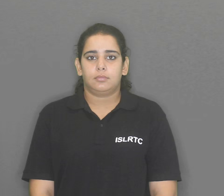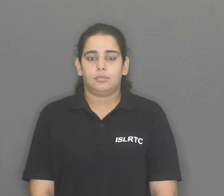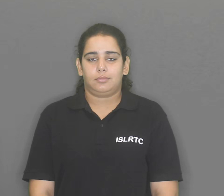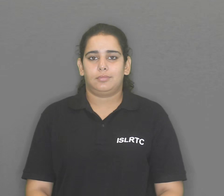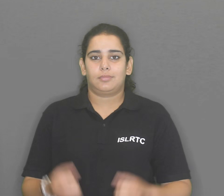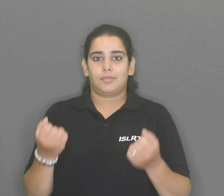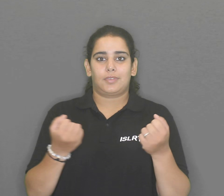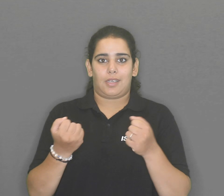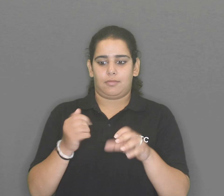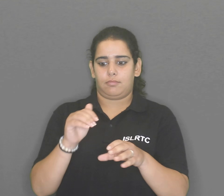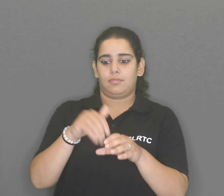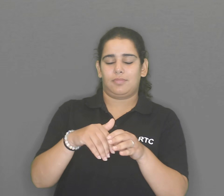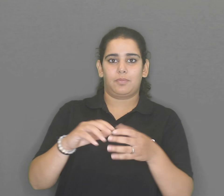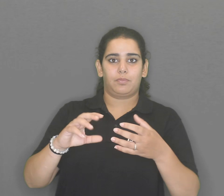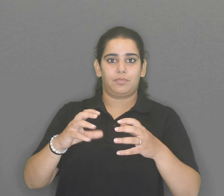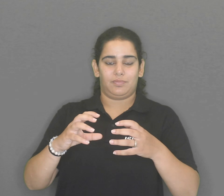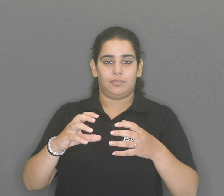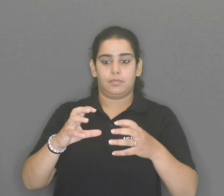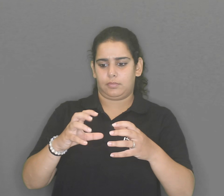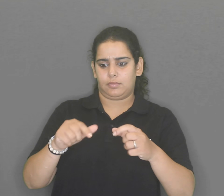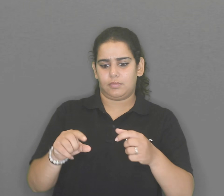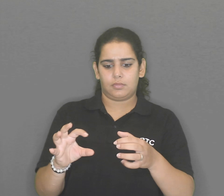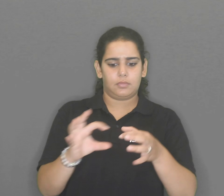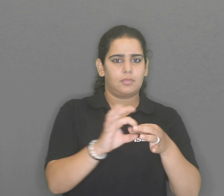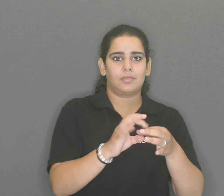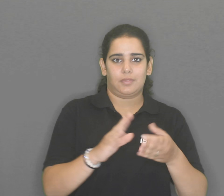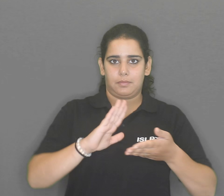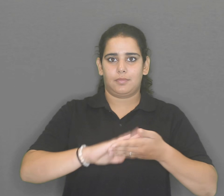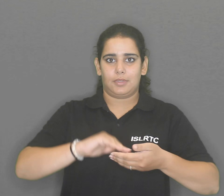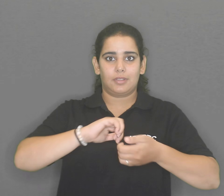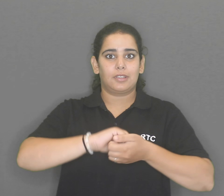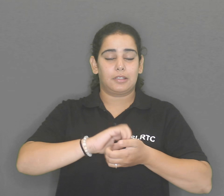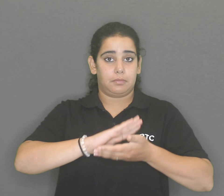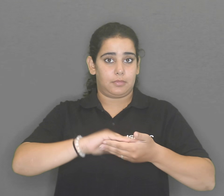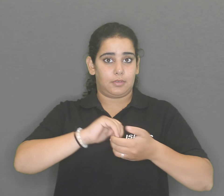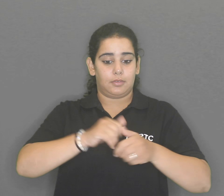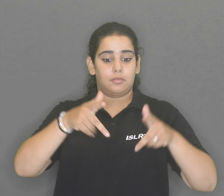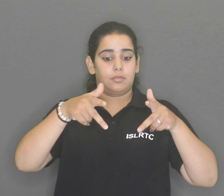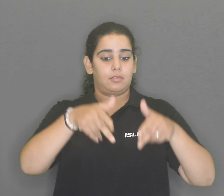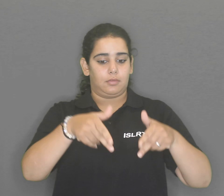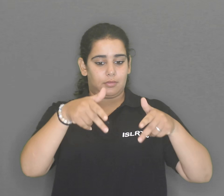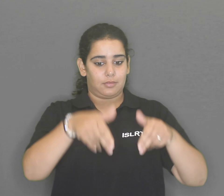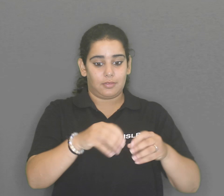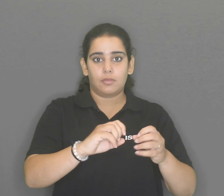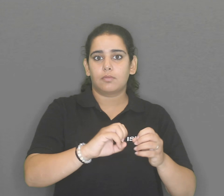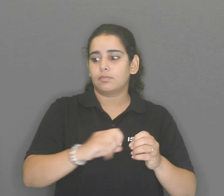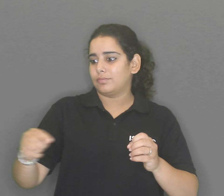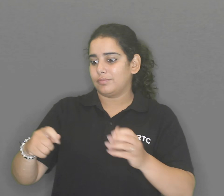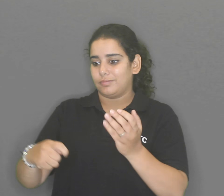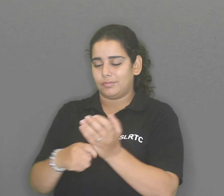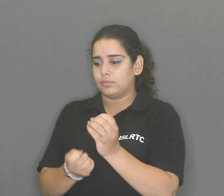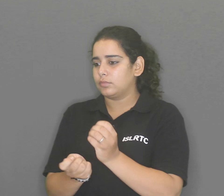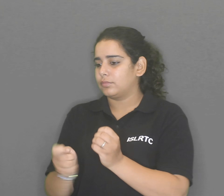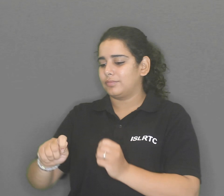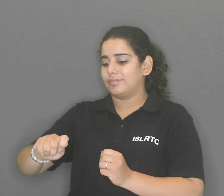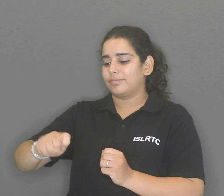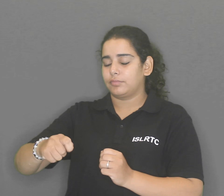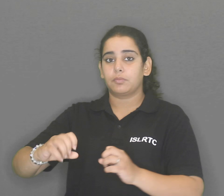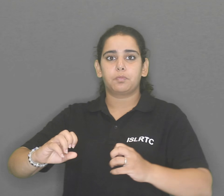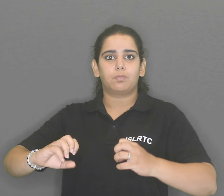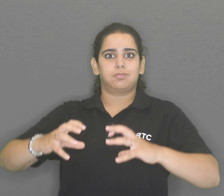Ignition The action of setting something on fire